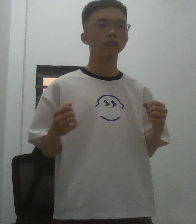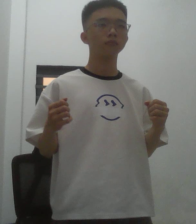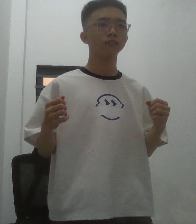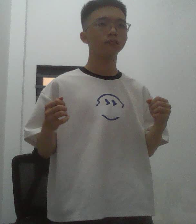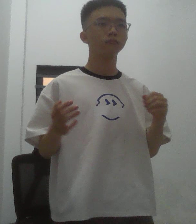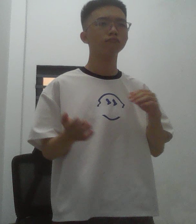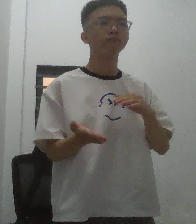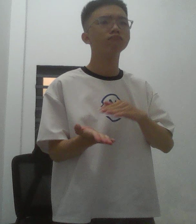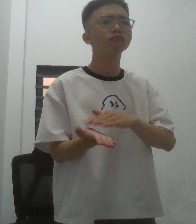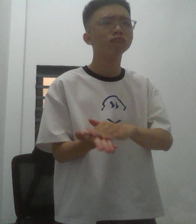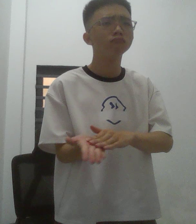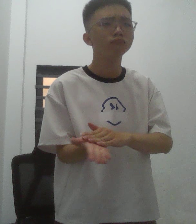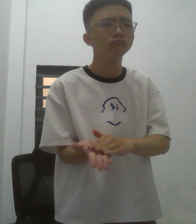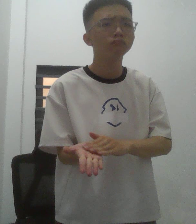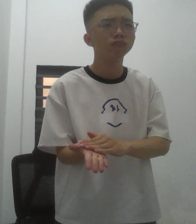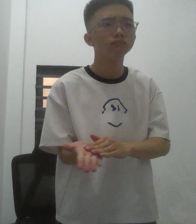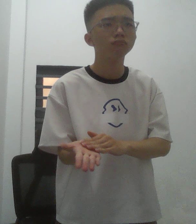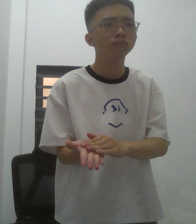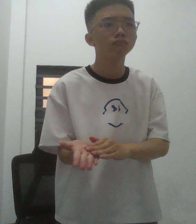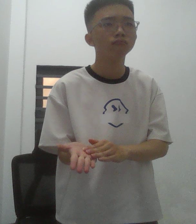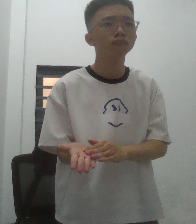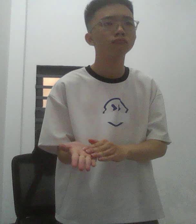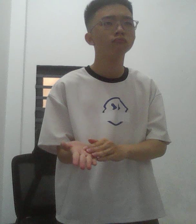xin loi